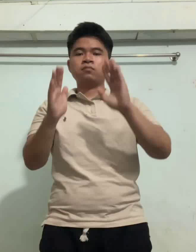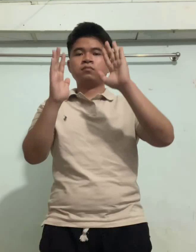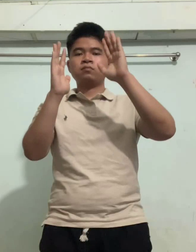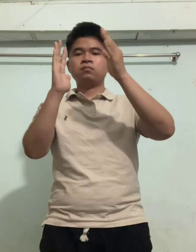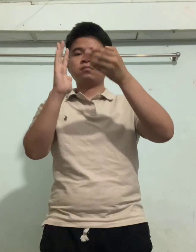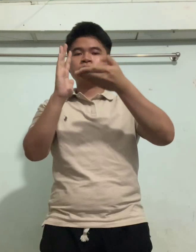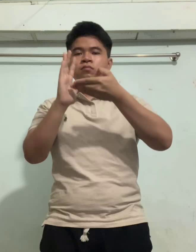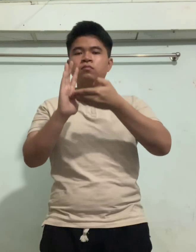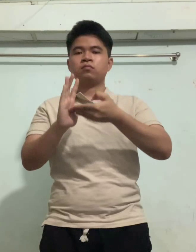gioi thieu